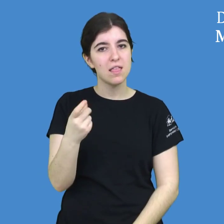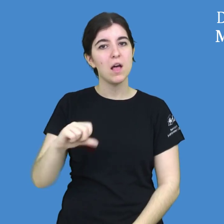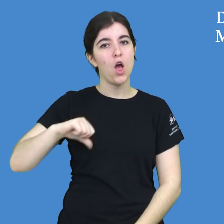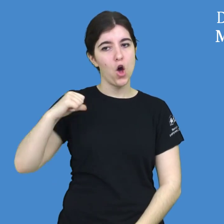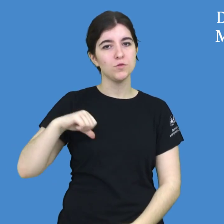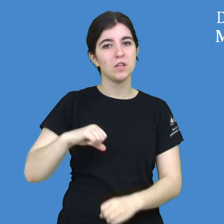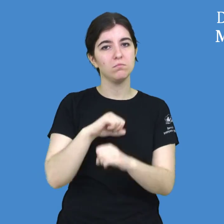hospital